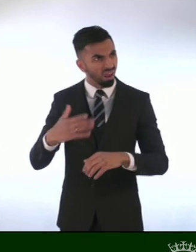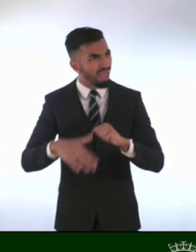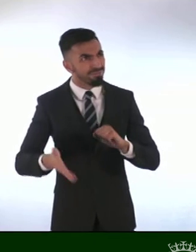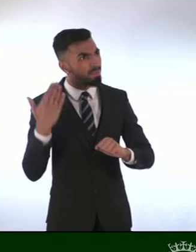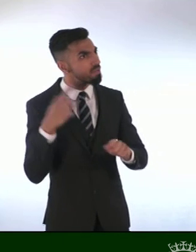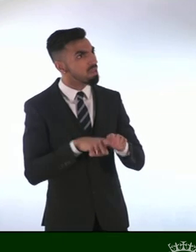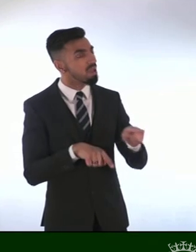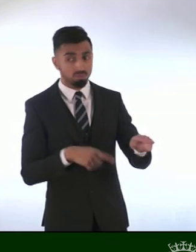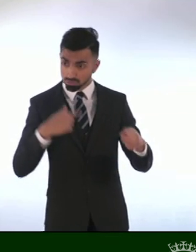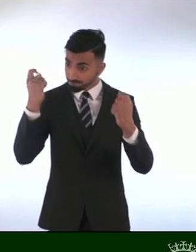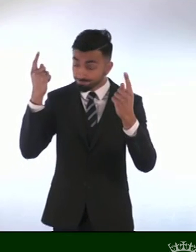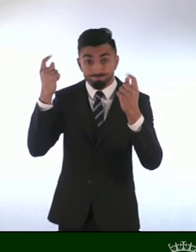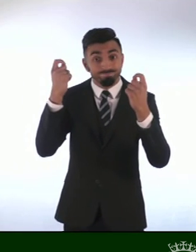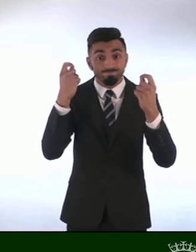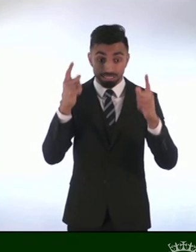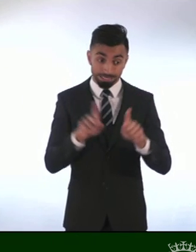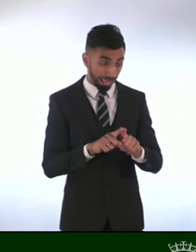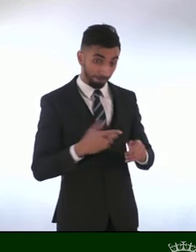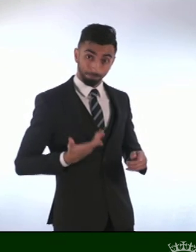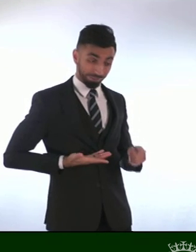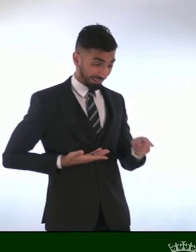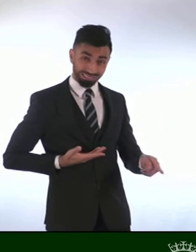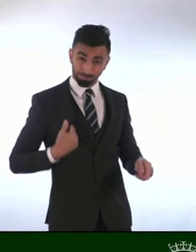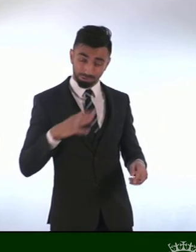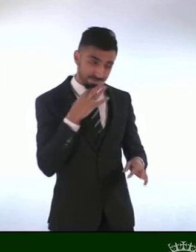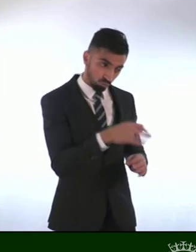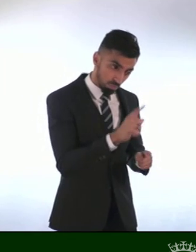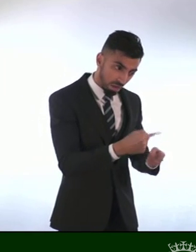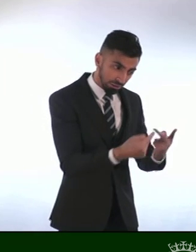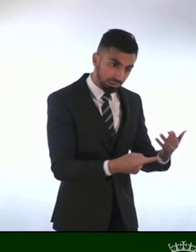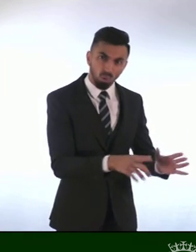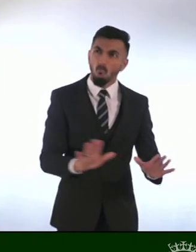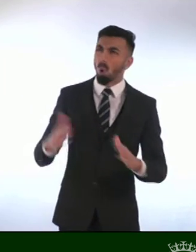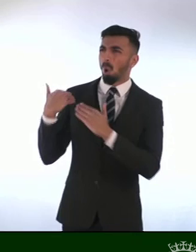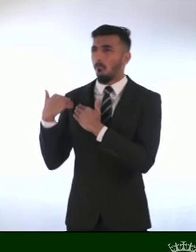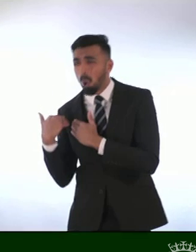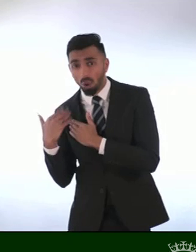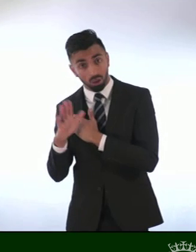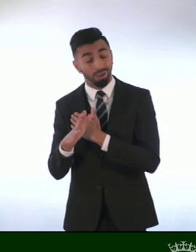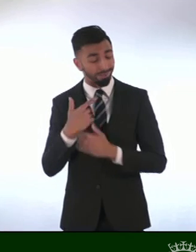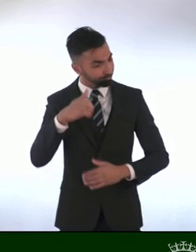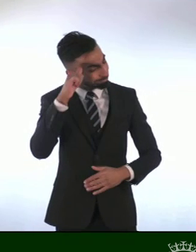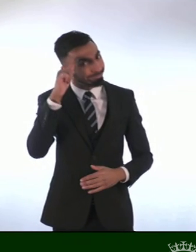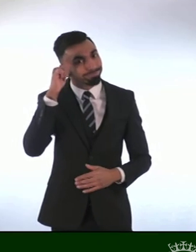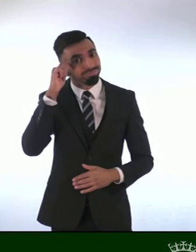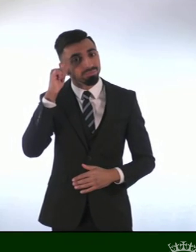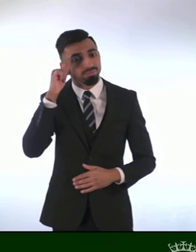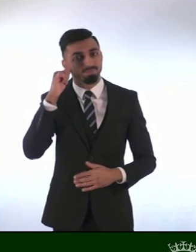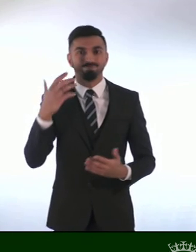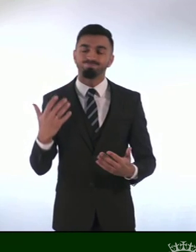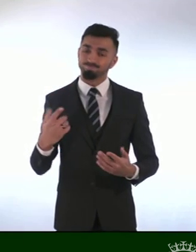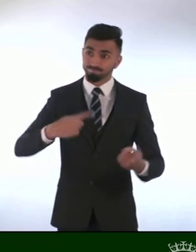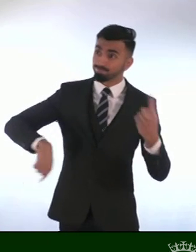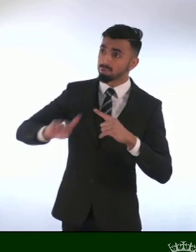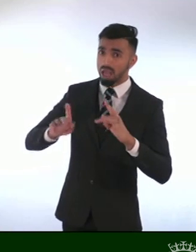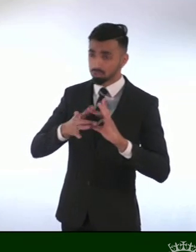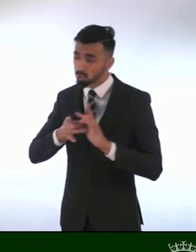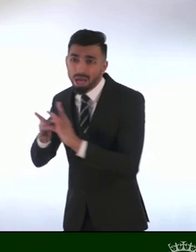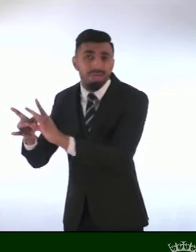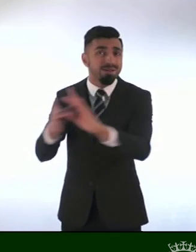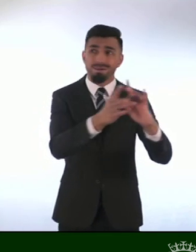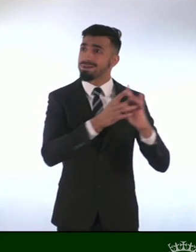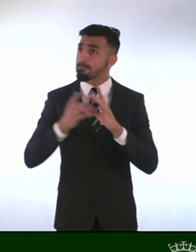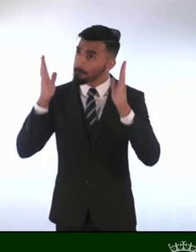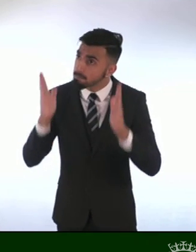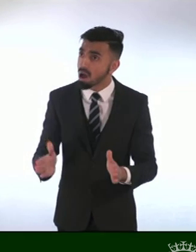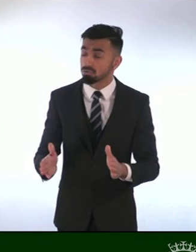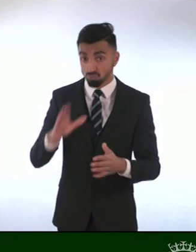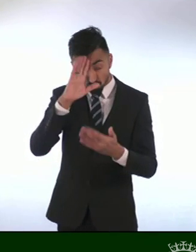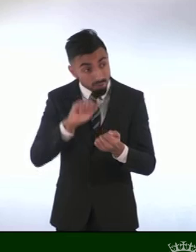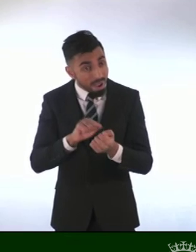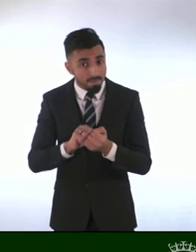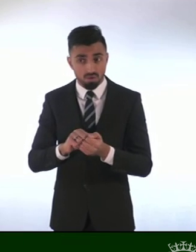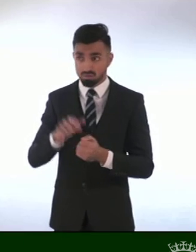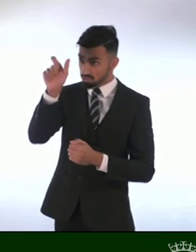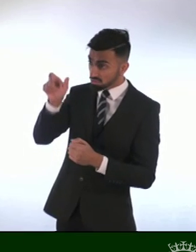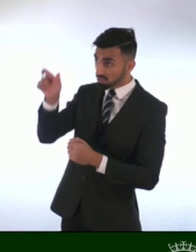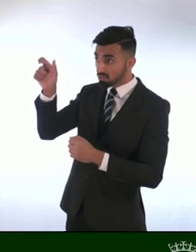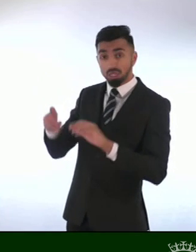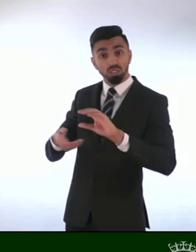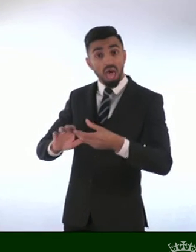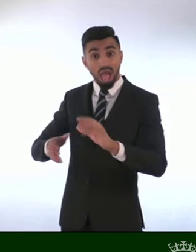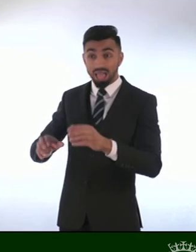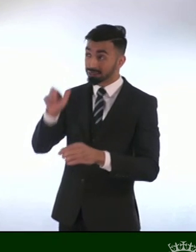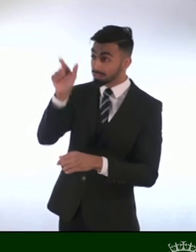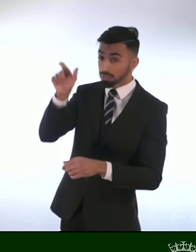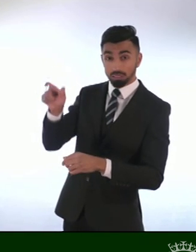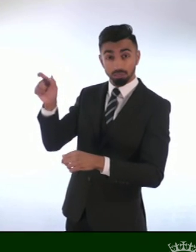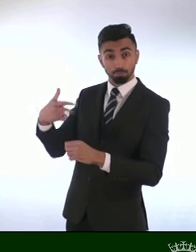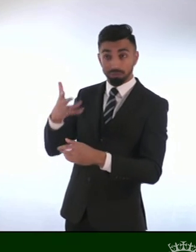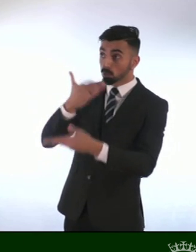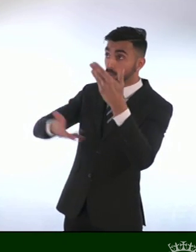But the more effectively we can work together to comply with the very best scientific advice, which is what has actuated this Government throughout the crisis—which is what has guided